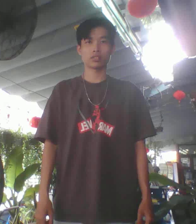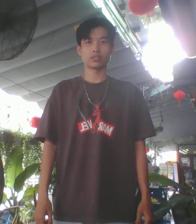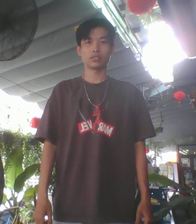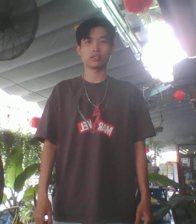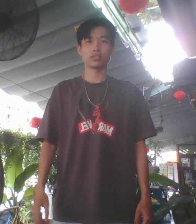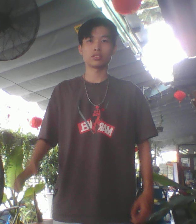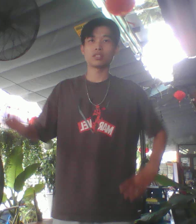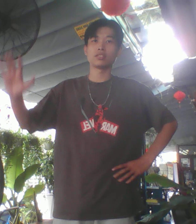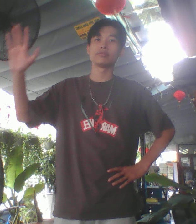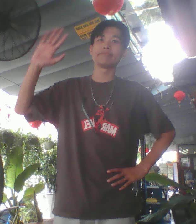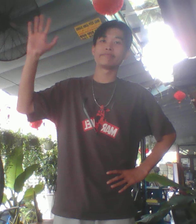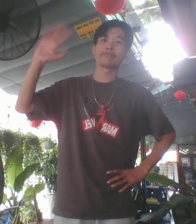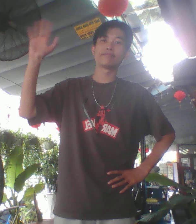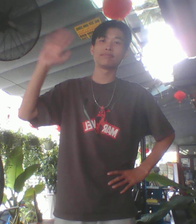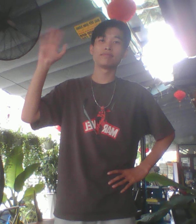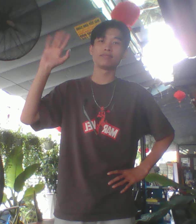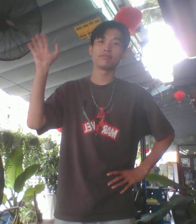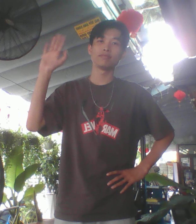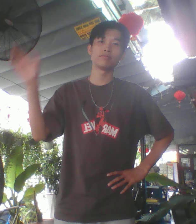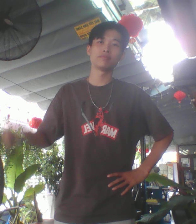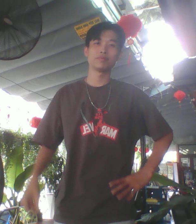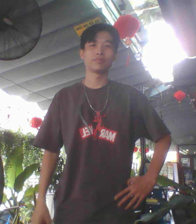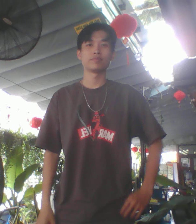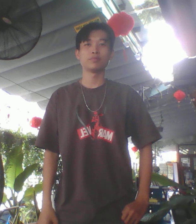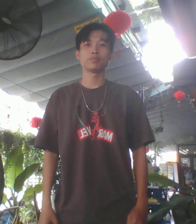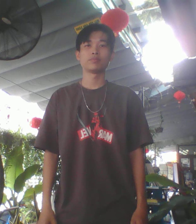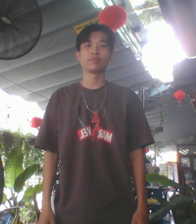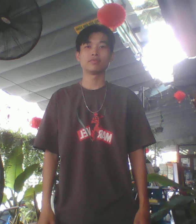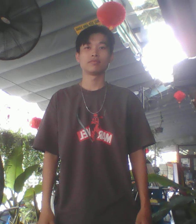xin chào